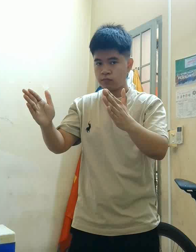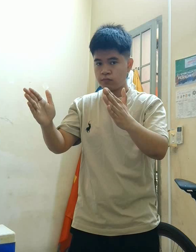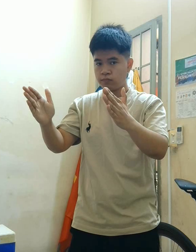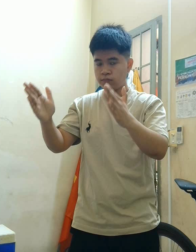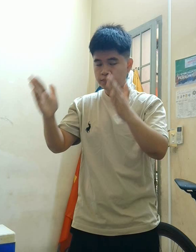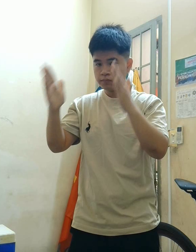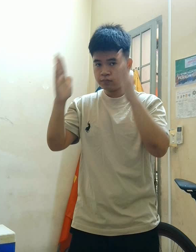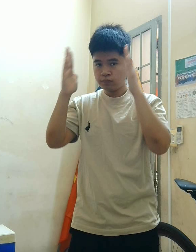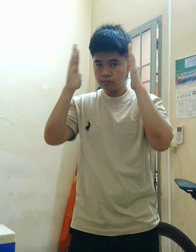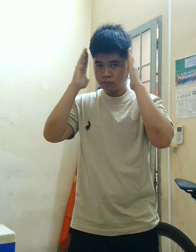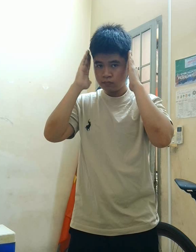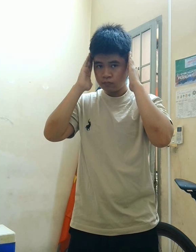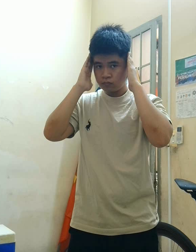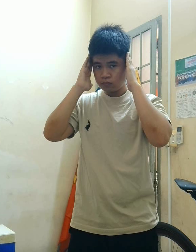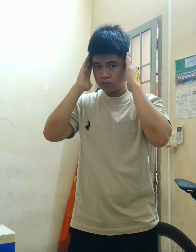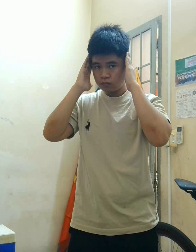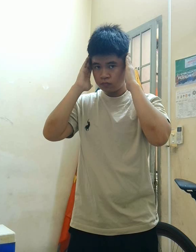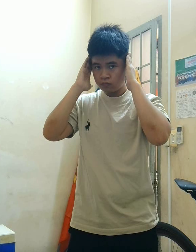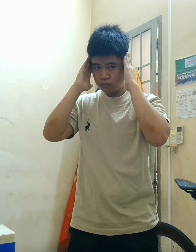quan tam